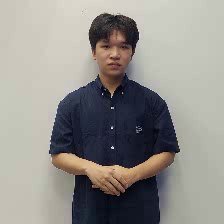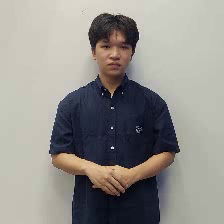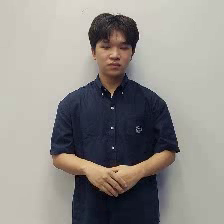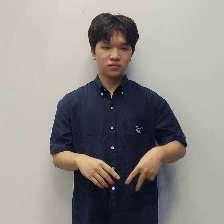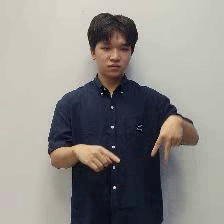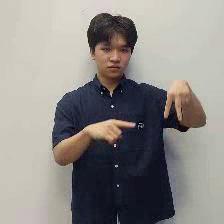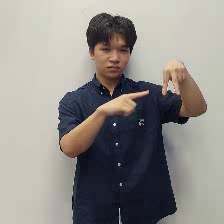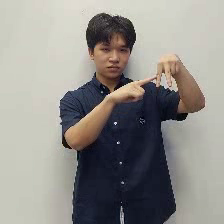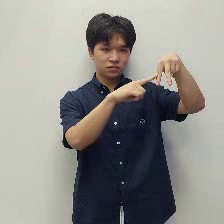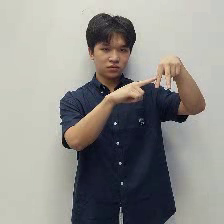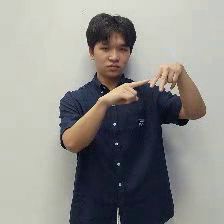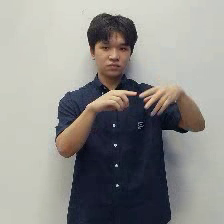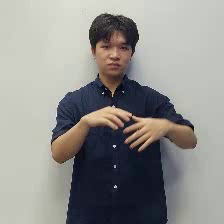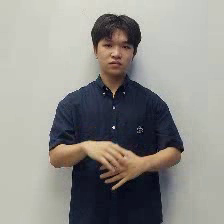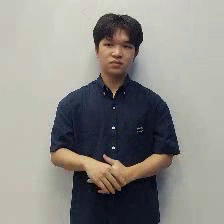Chân